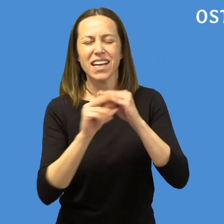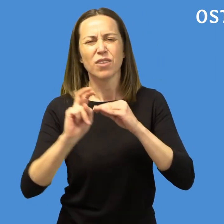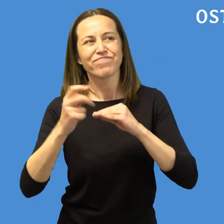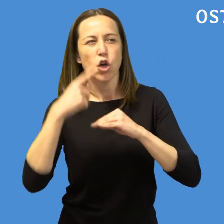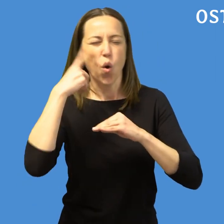otro